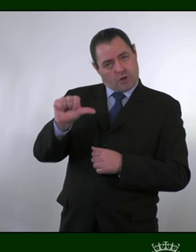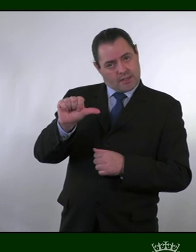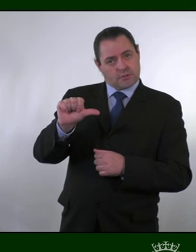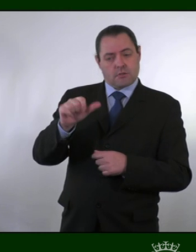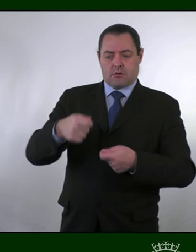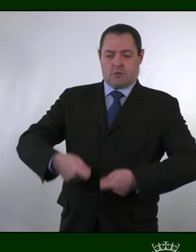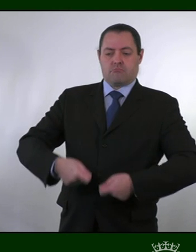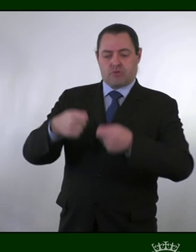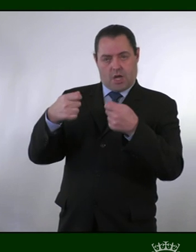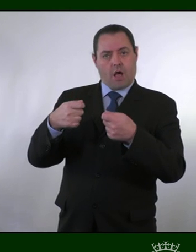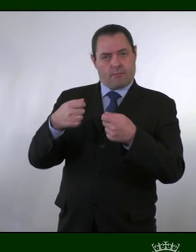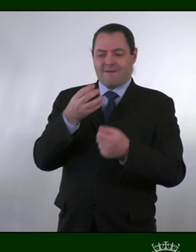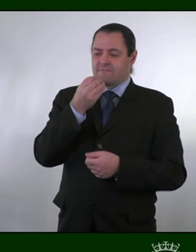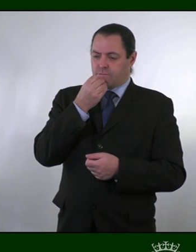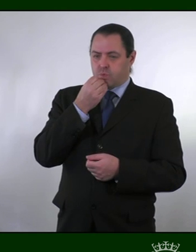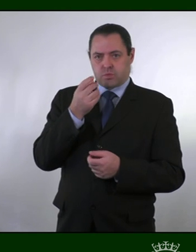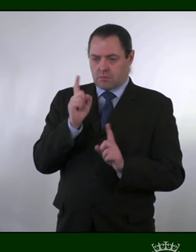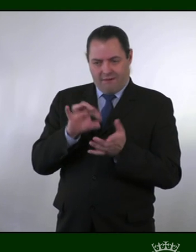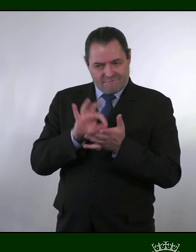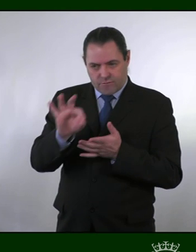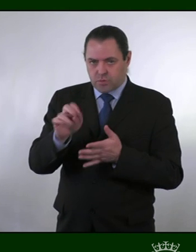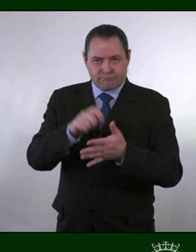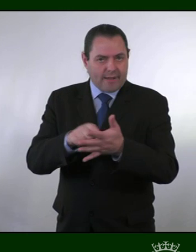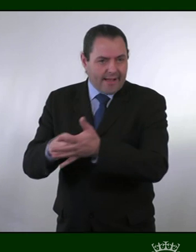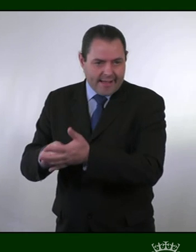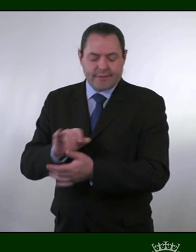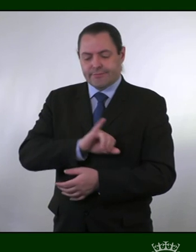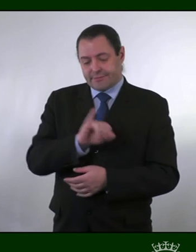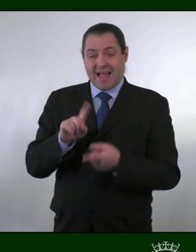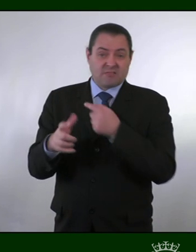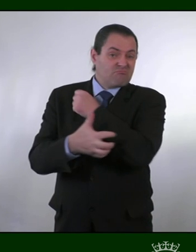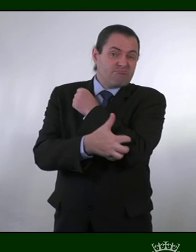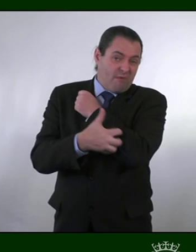That is why, in answer to the previous question from the hon.